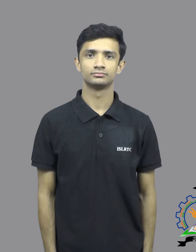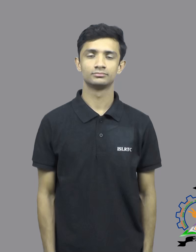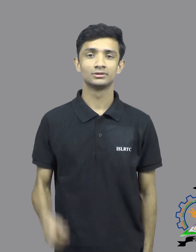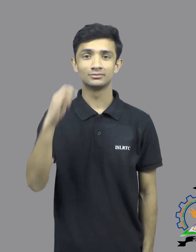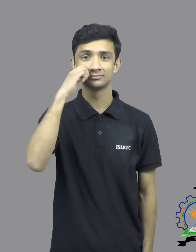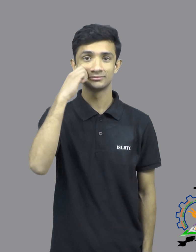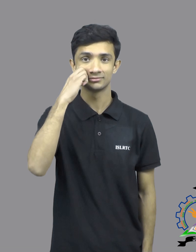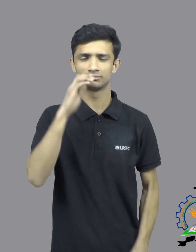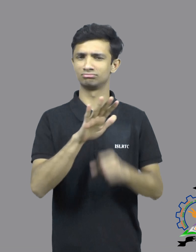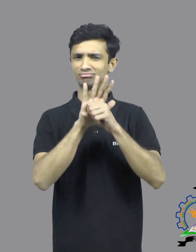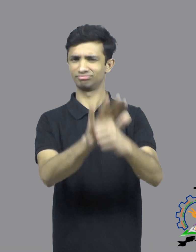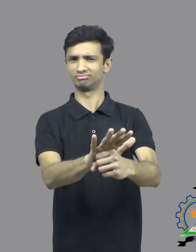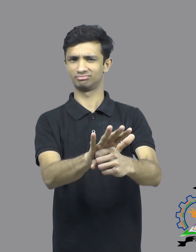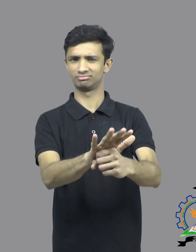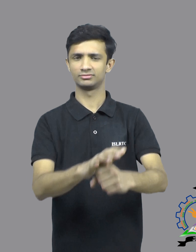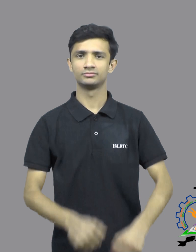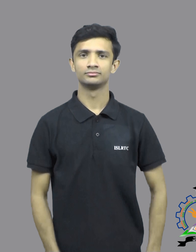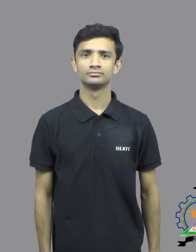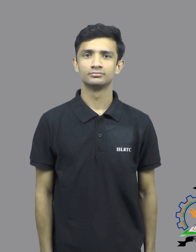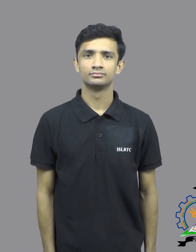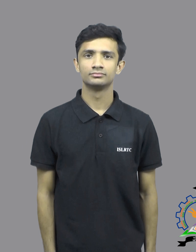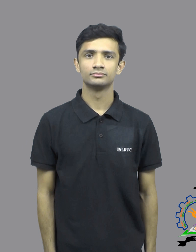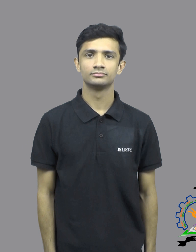Racism